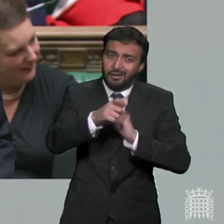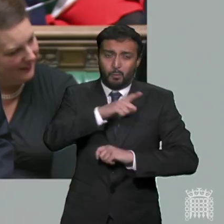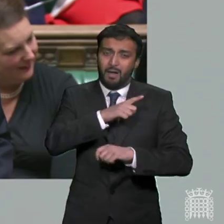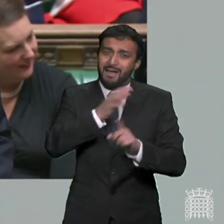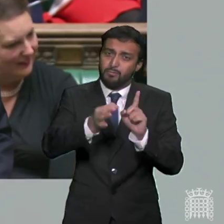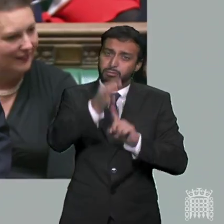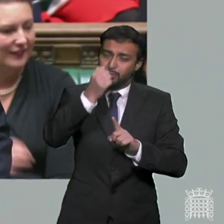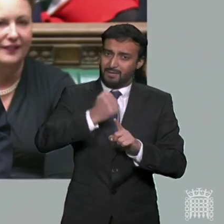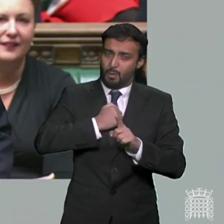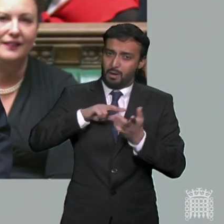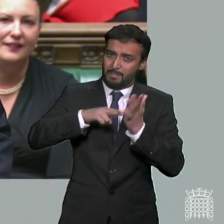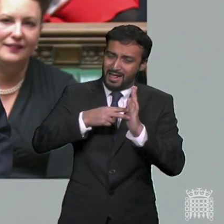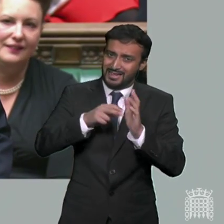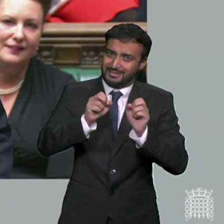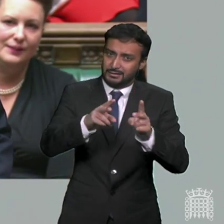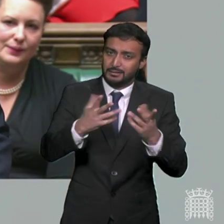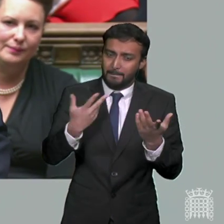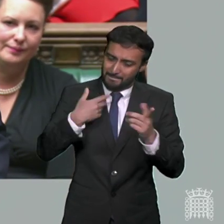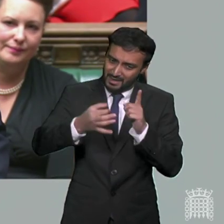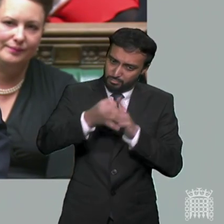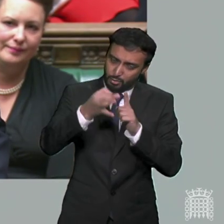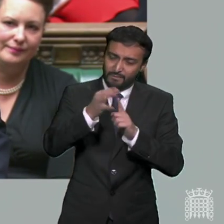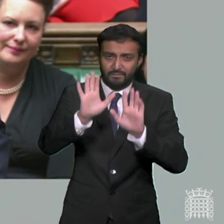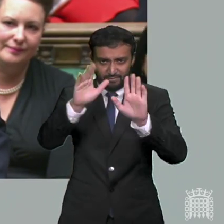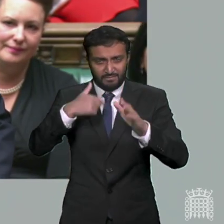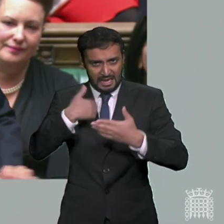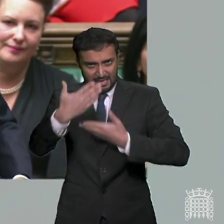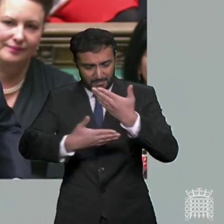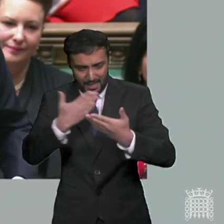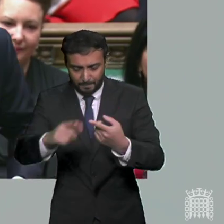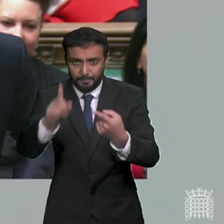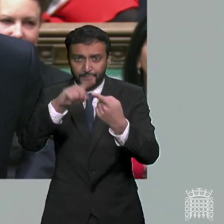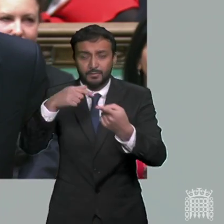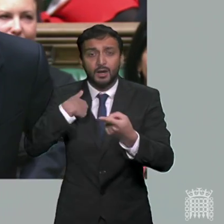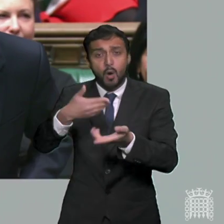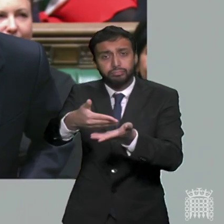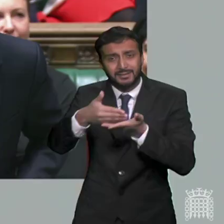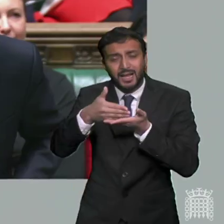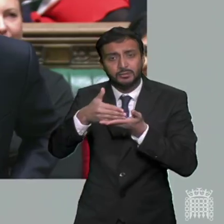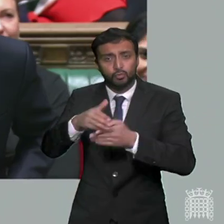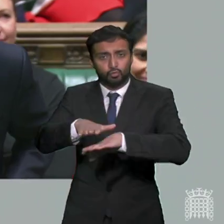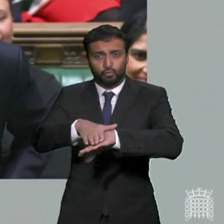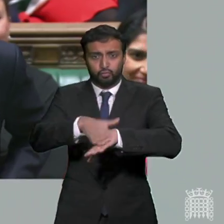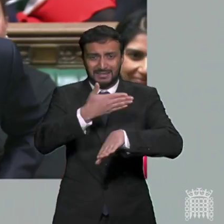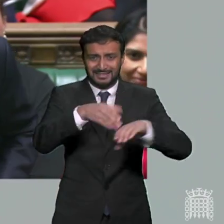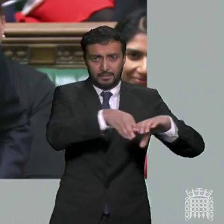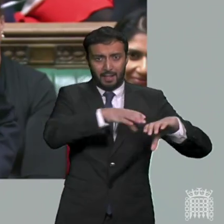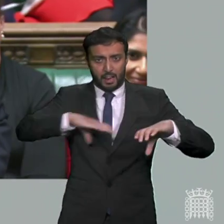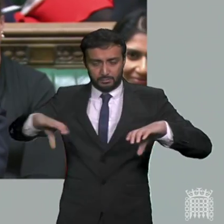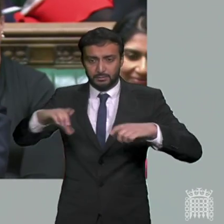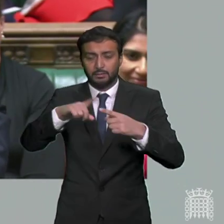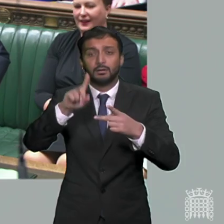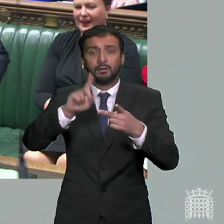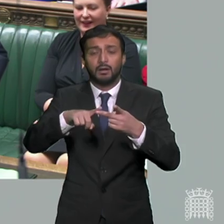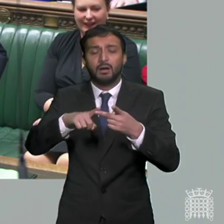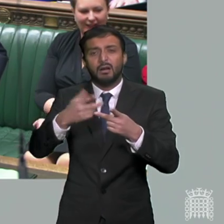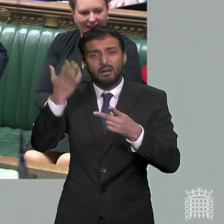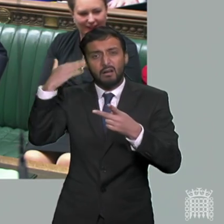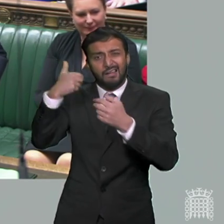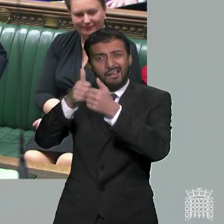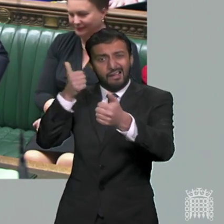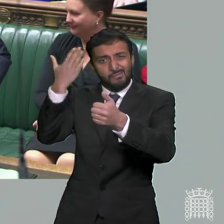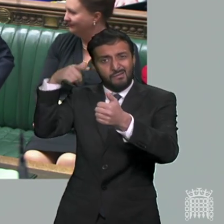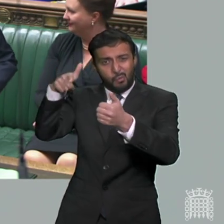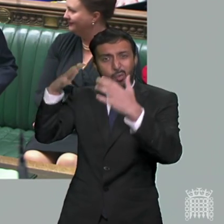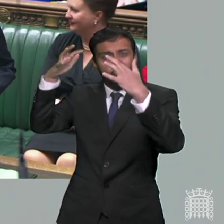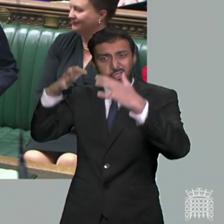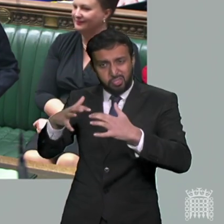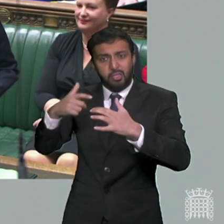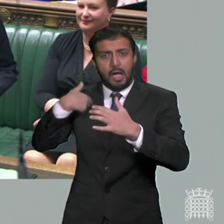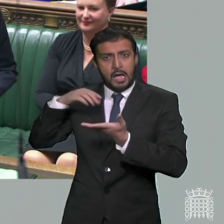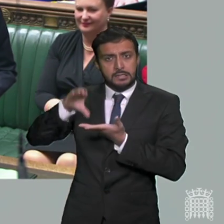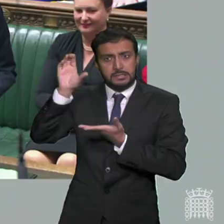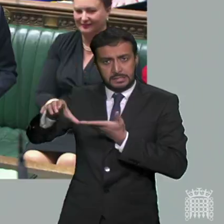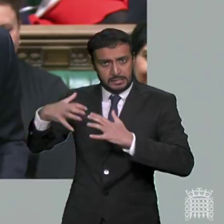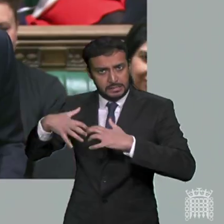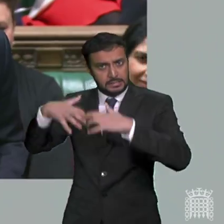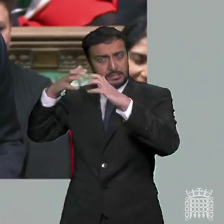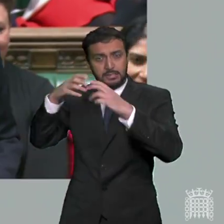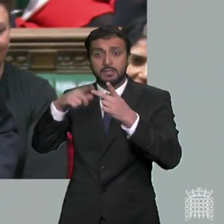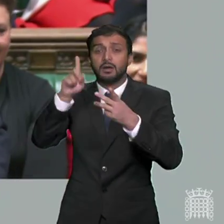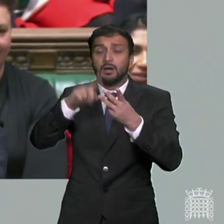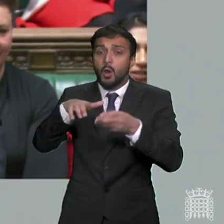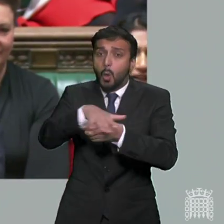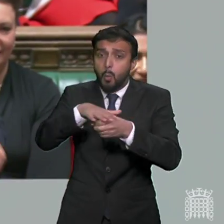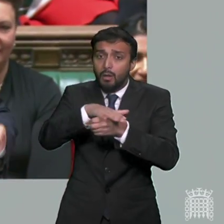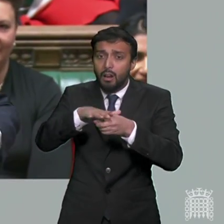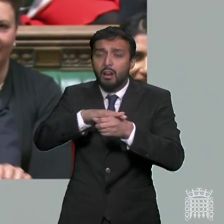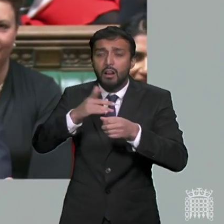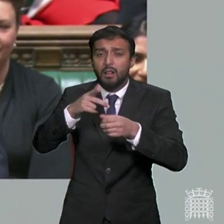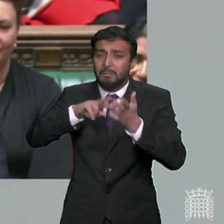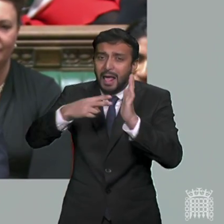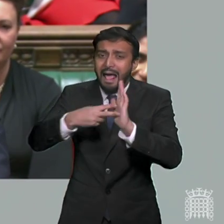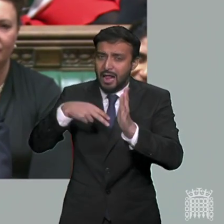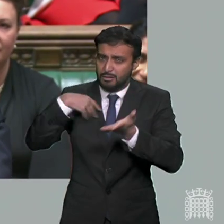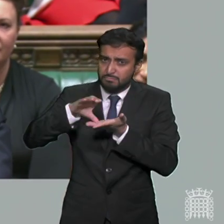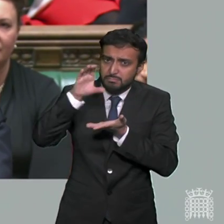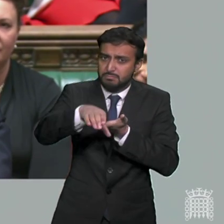So let me just explain what we are doing. We are protecting the green belt, we are investing millions to develop brownfield sites, and we are providing support and protection for local neighbourhood plans.